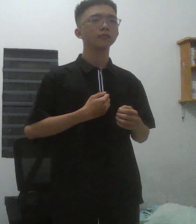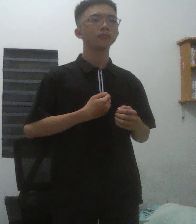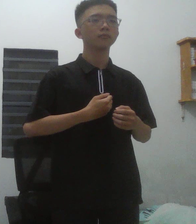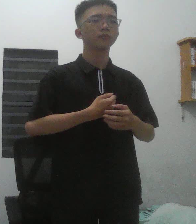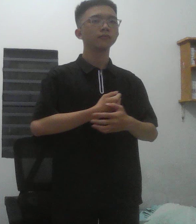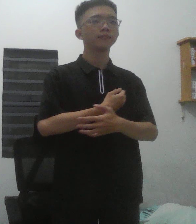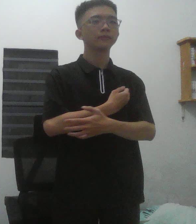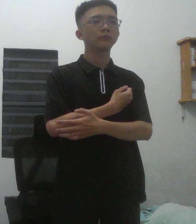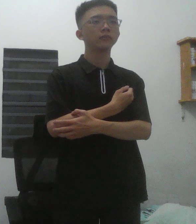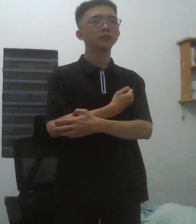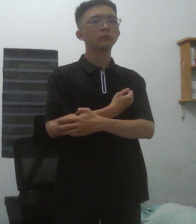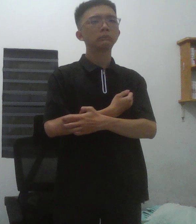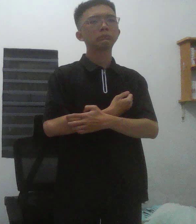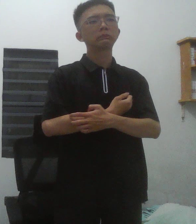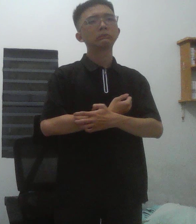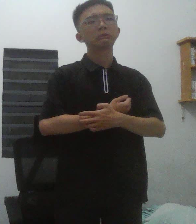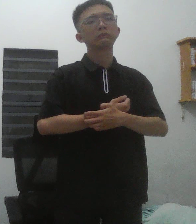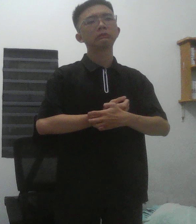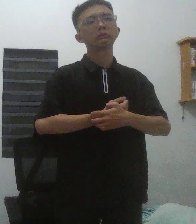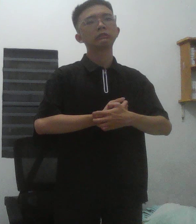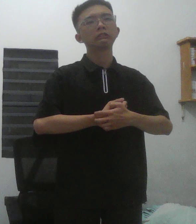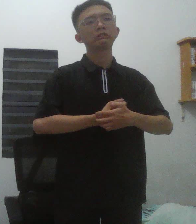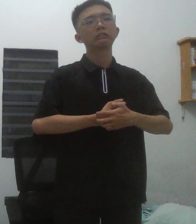ngheo